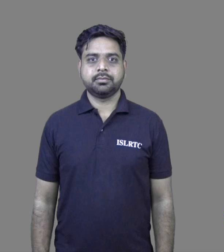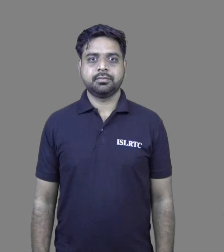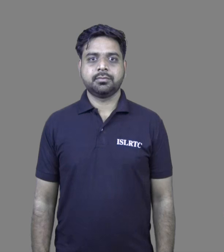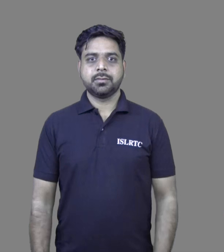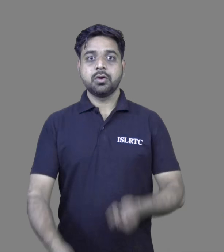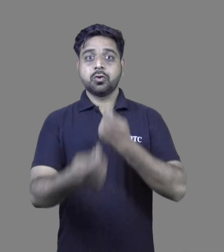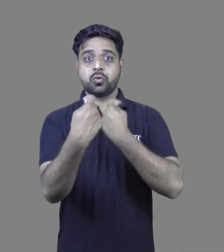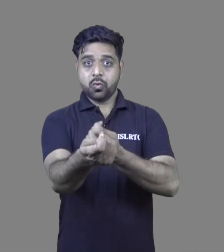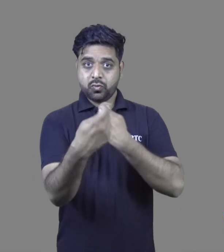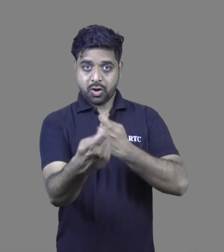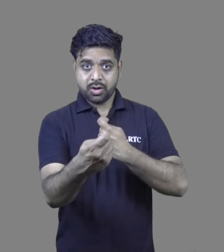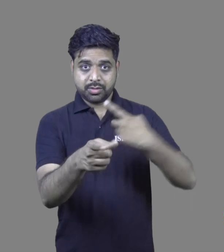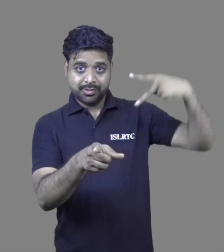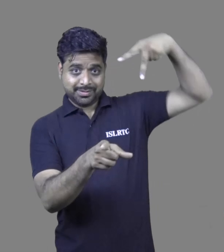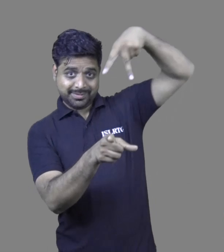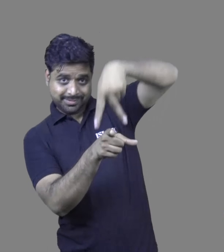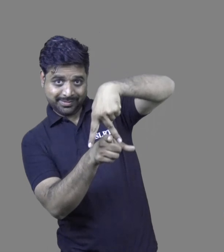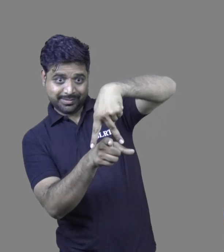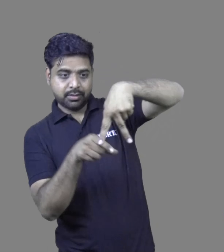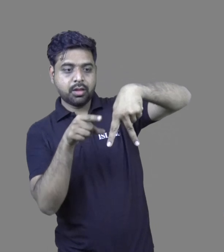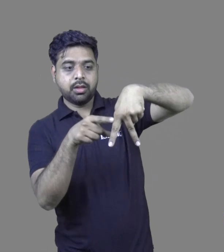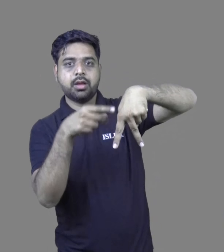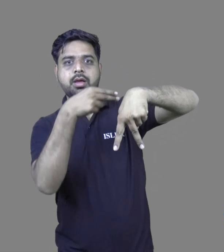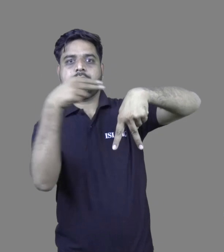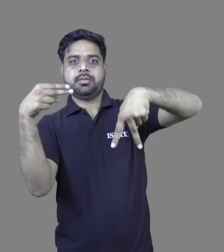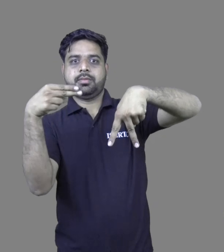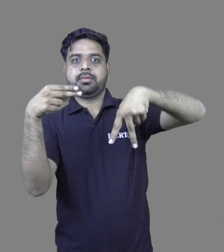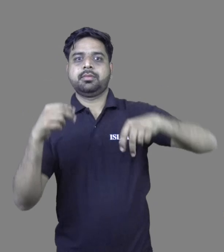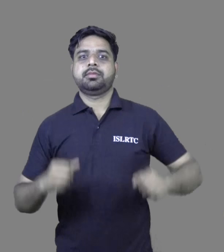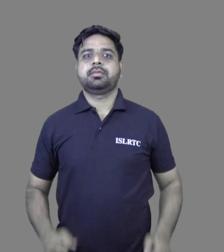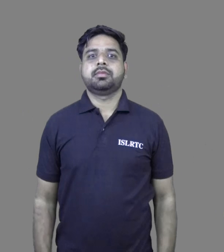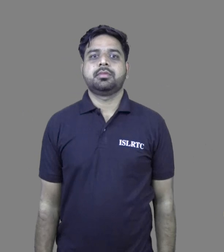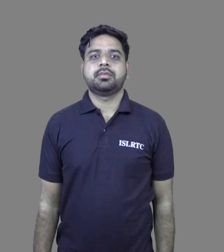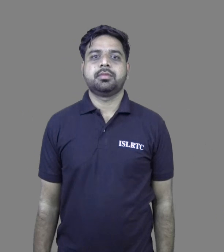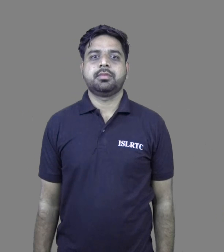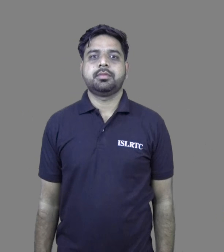Jockey (Horse)